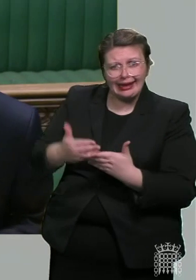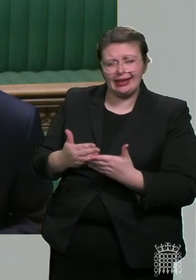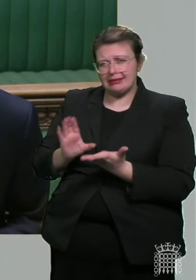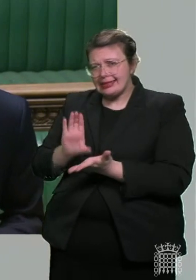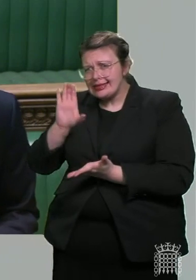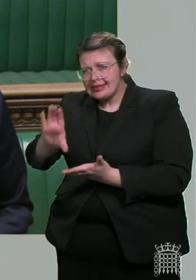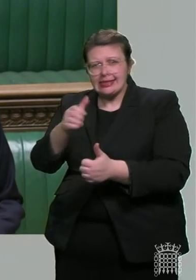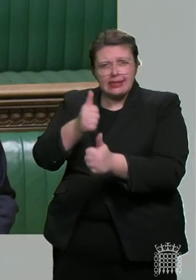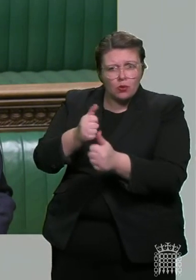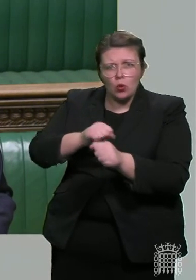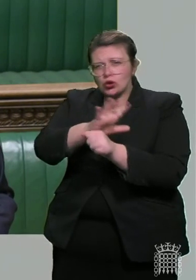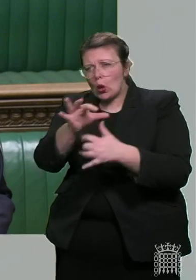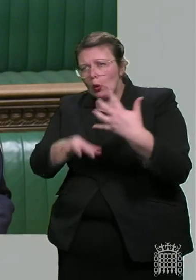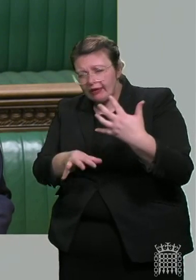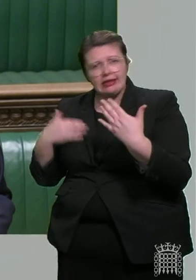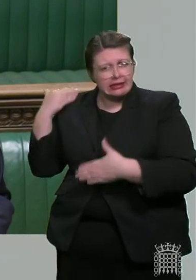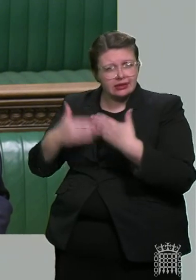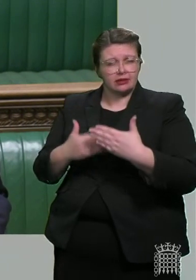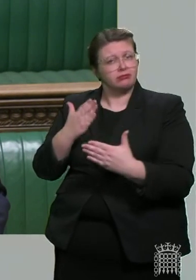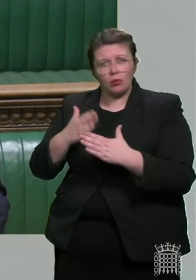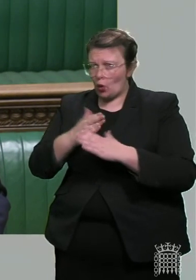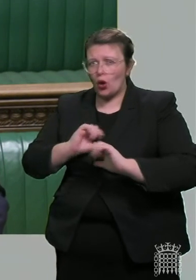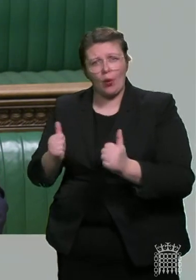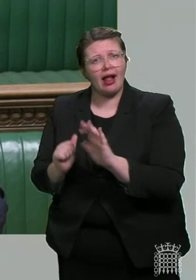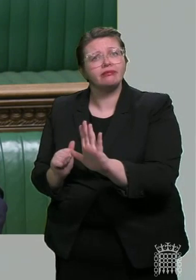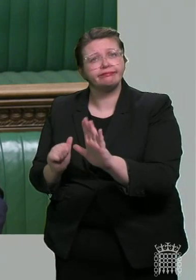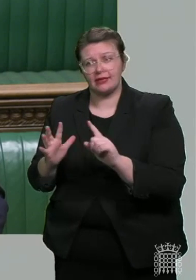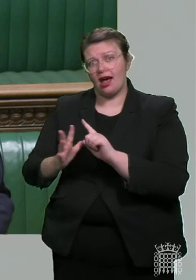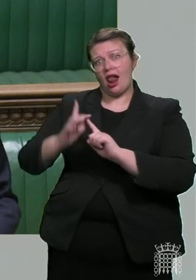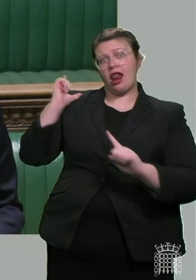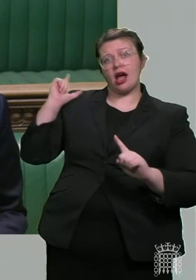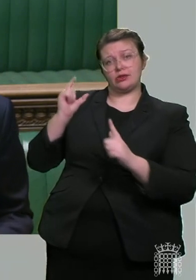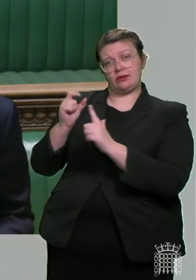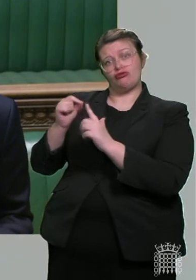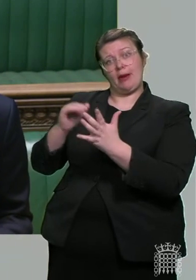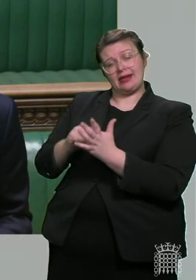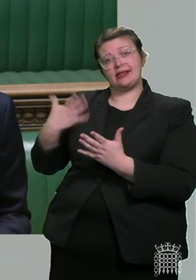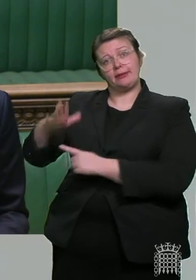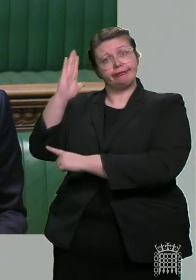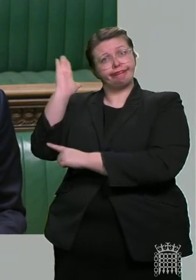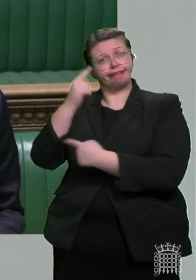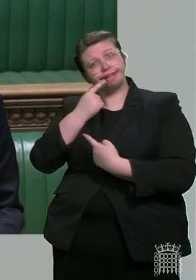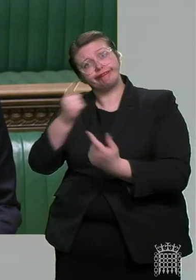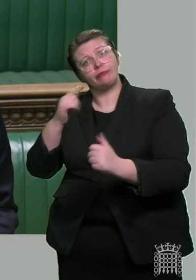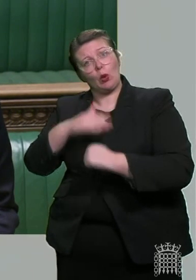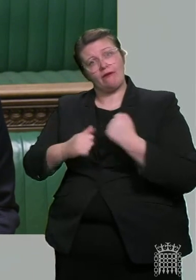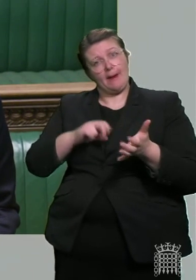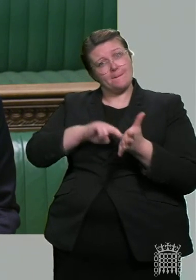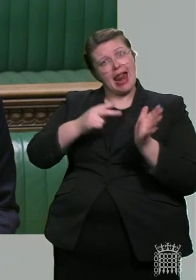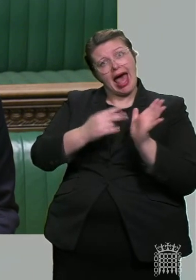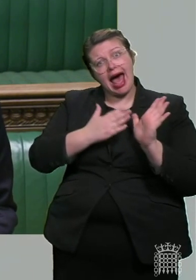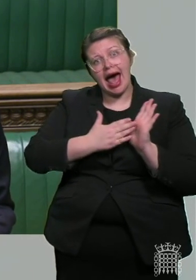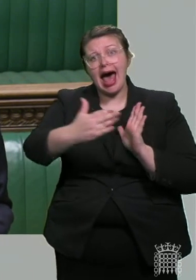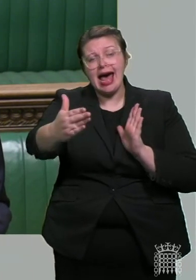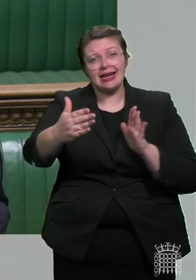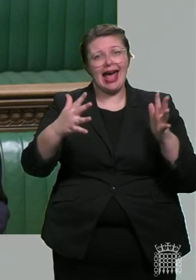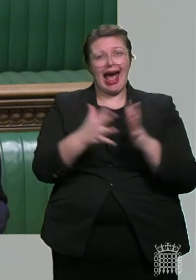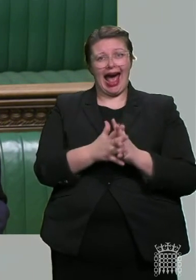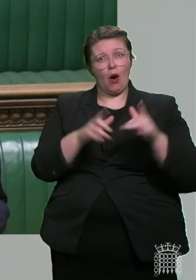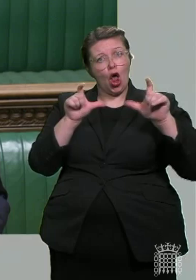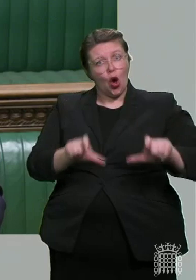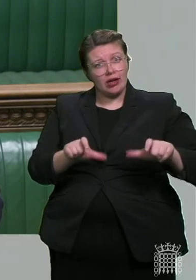The Prime Minister last week set out our cautious but irreversible road map to ease restrictions while protecting the British people.